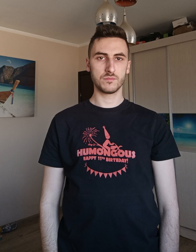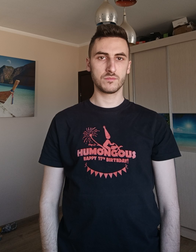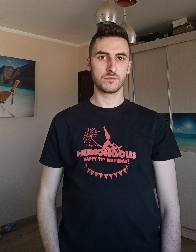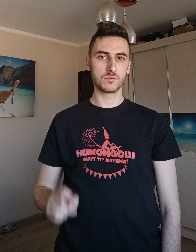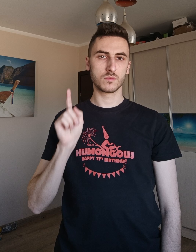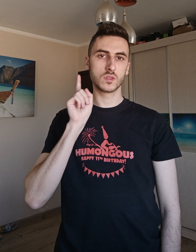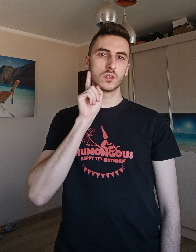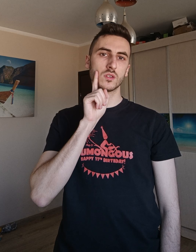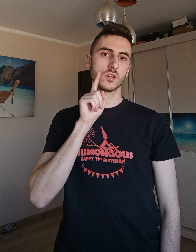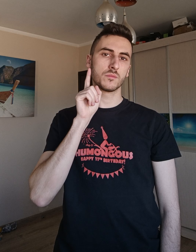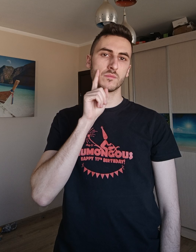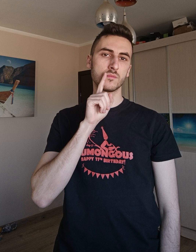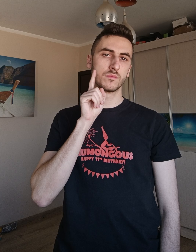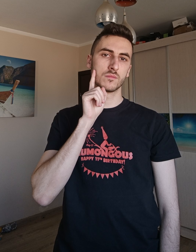שם